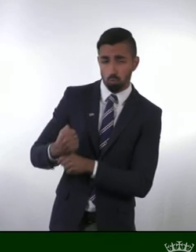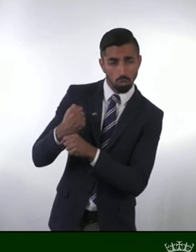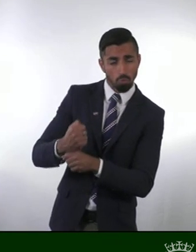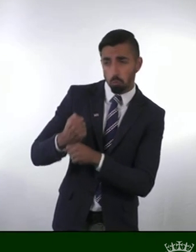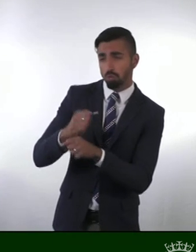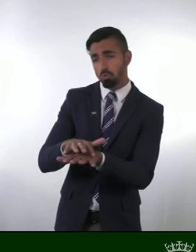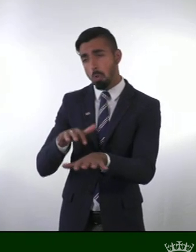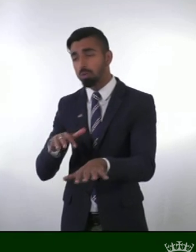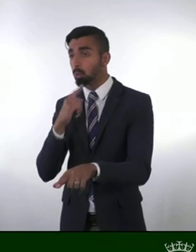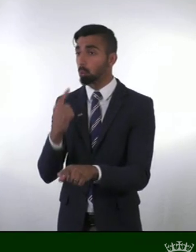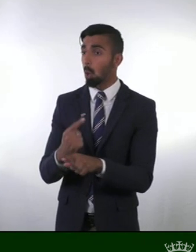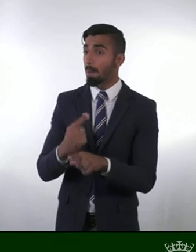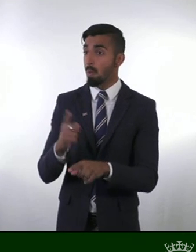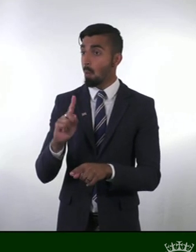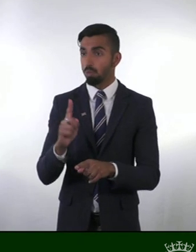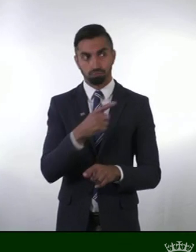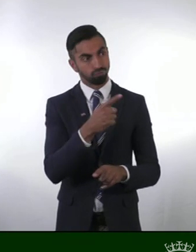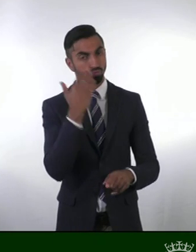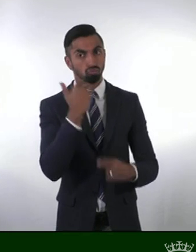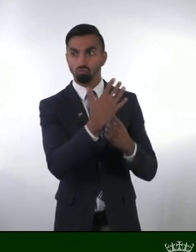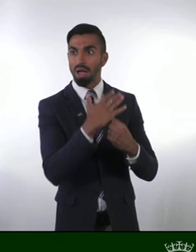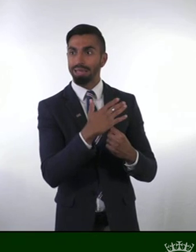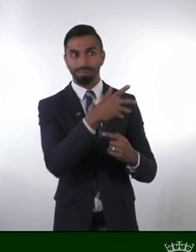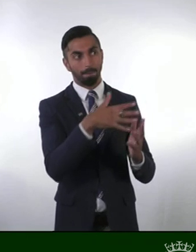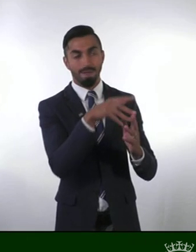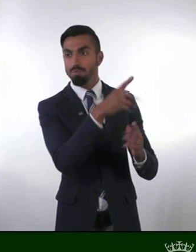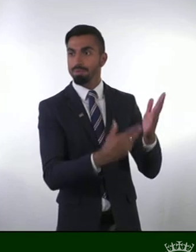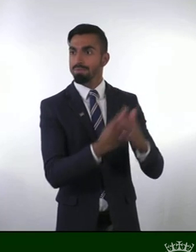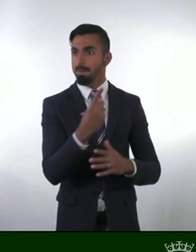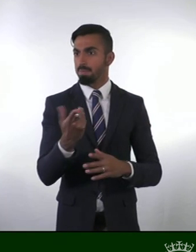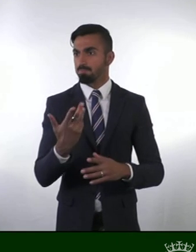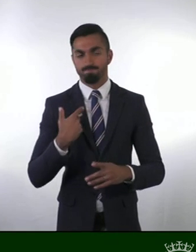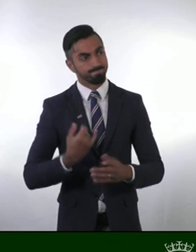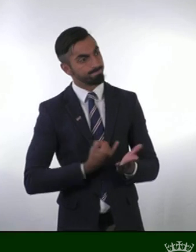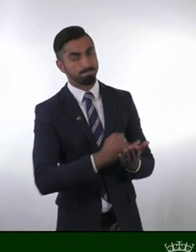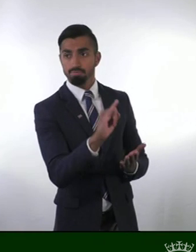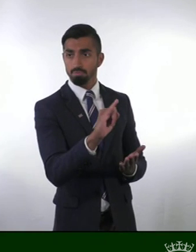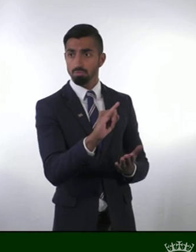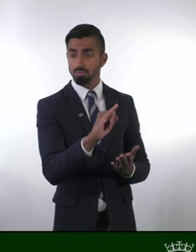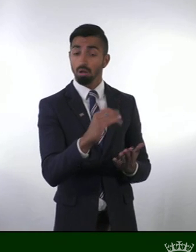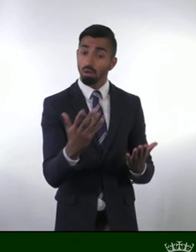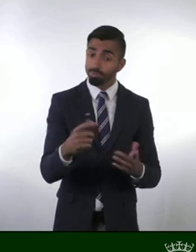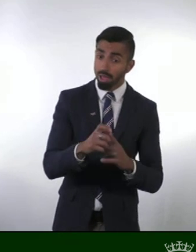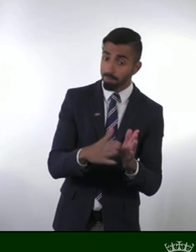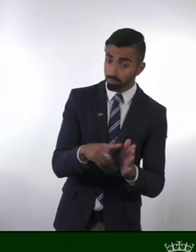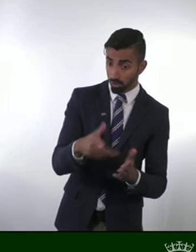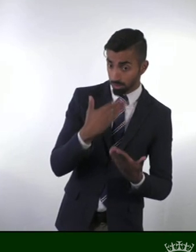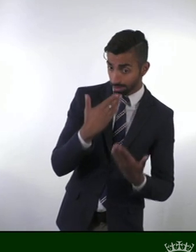Can I commend my right honourable Friend the Prime Minister for recognising the significance of these events?